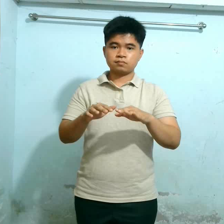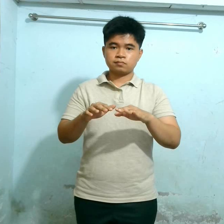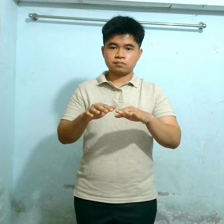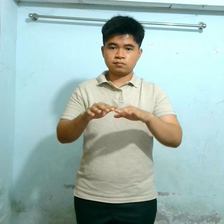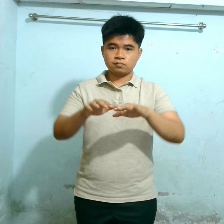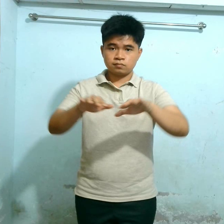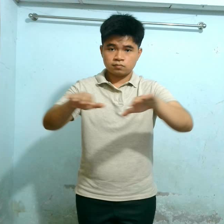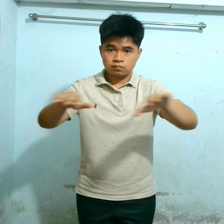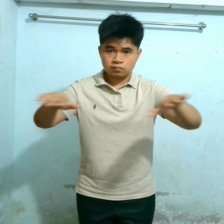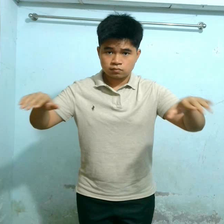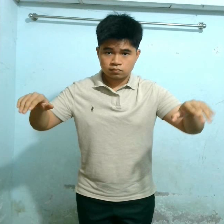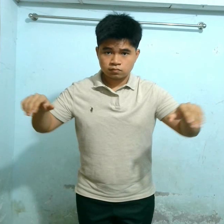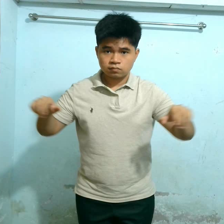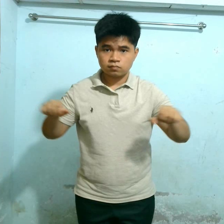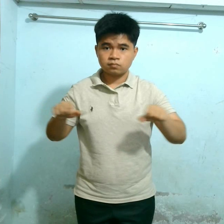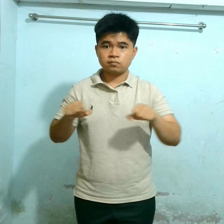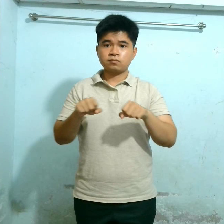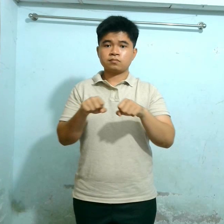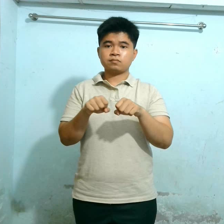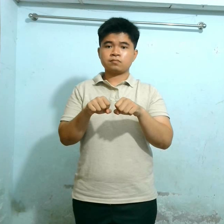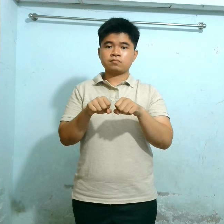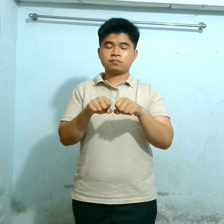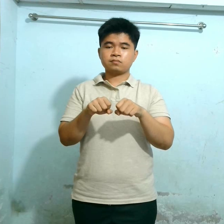boi